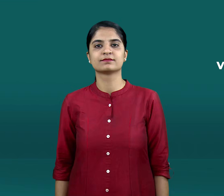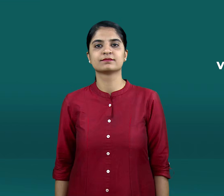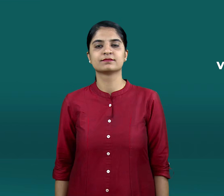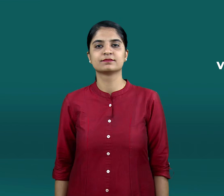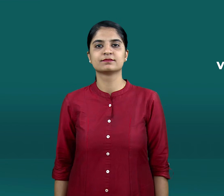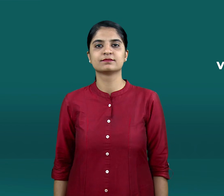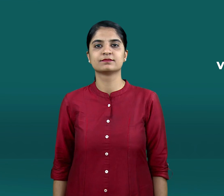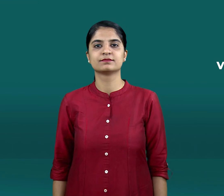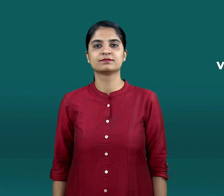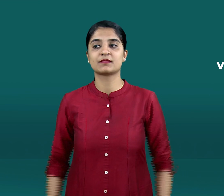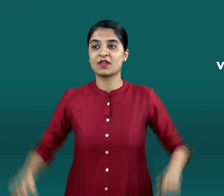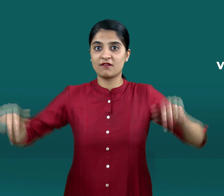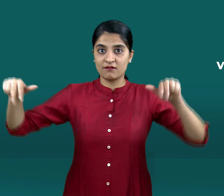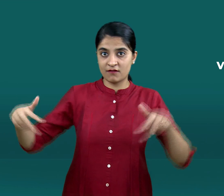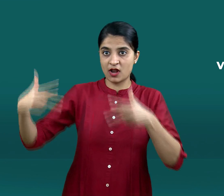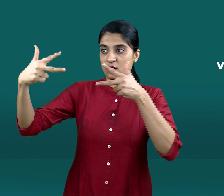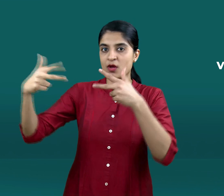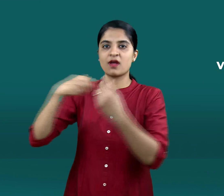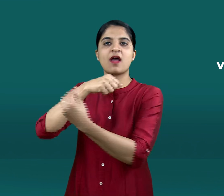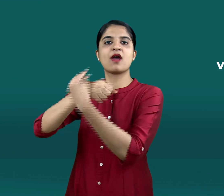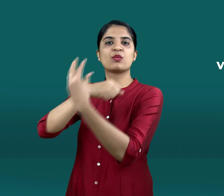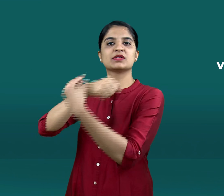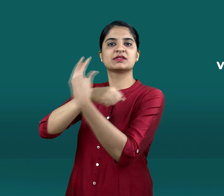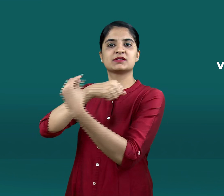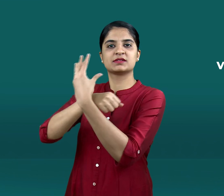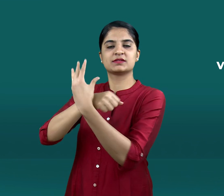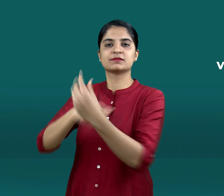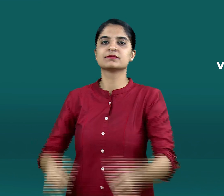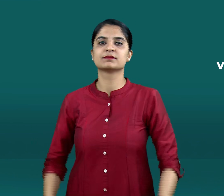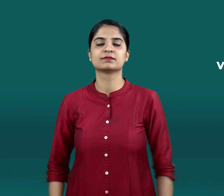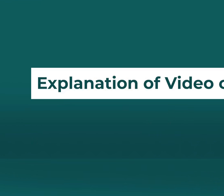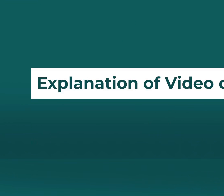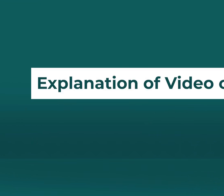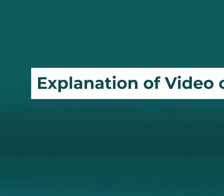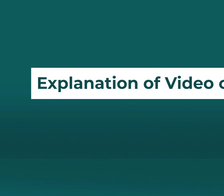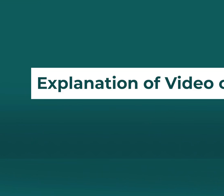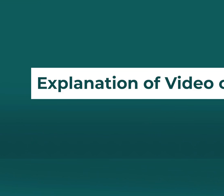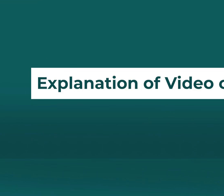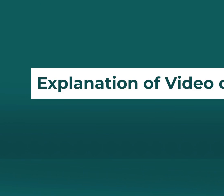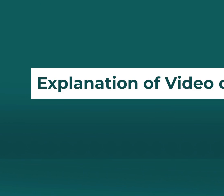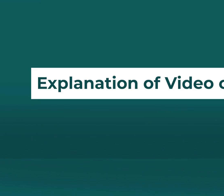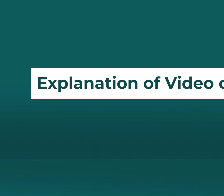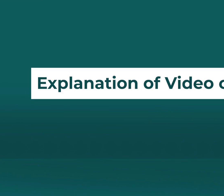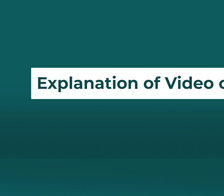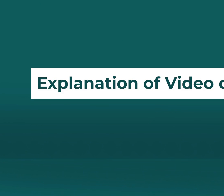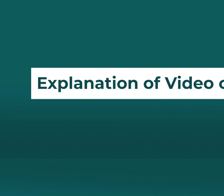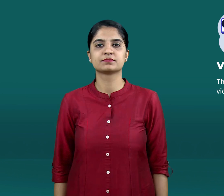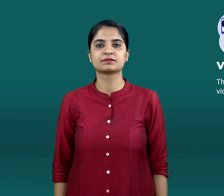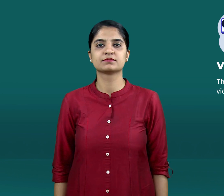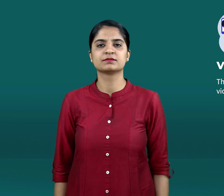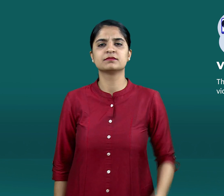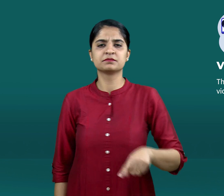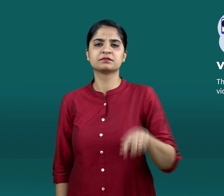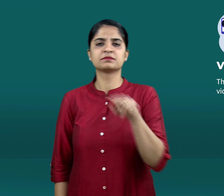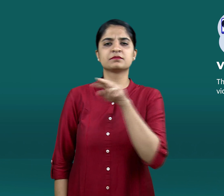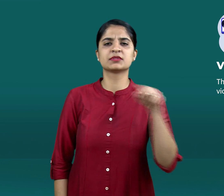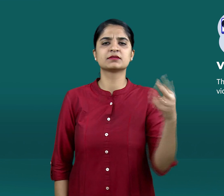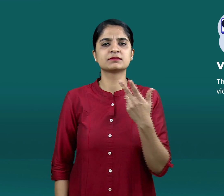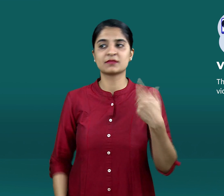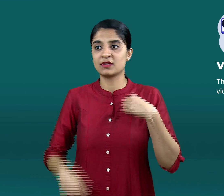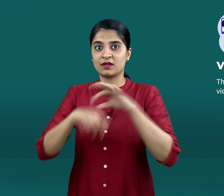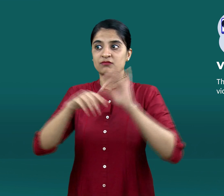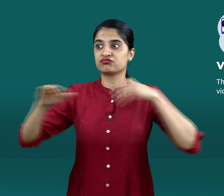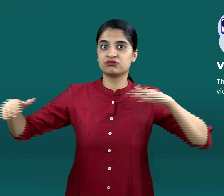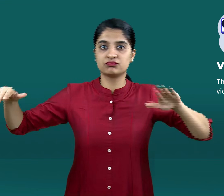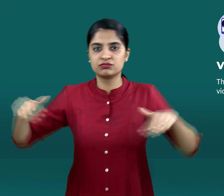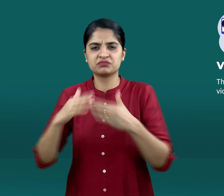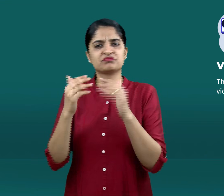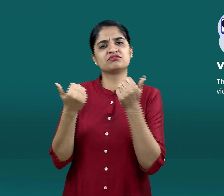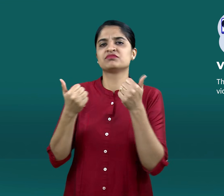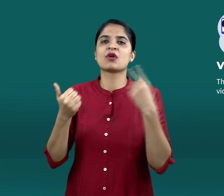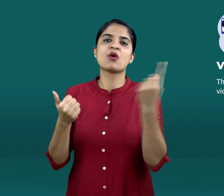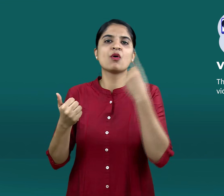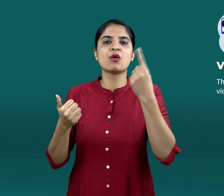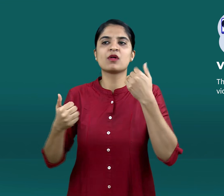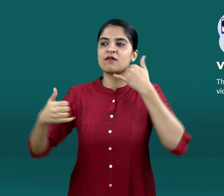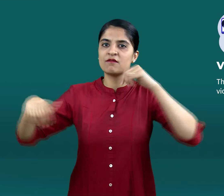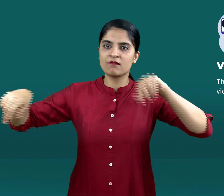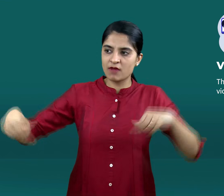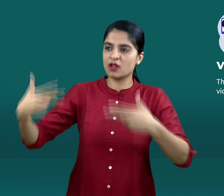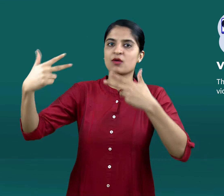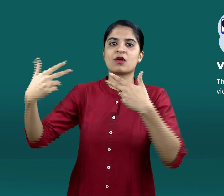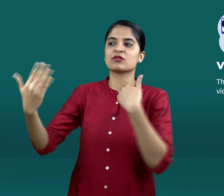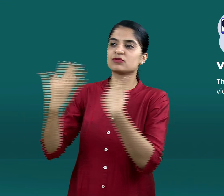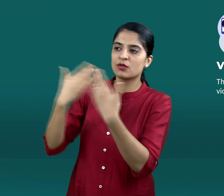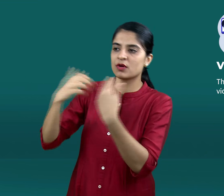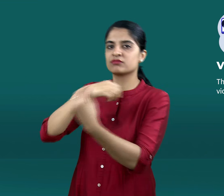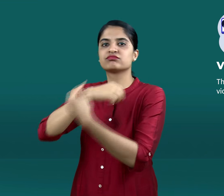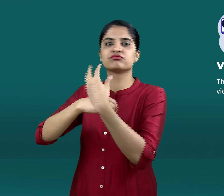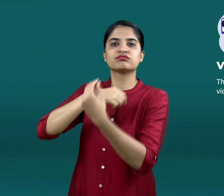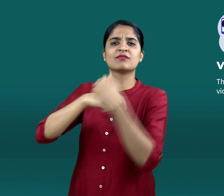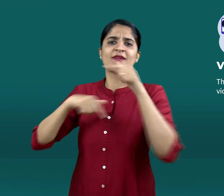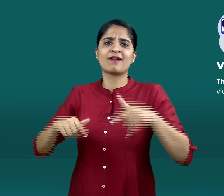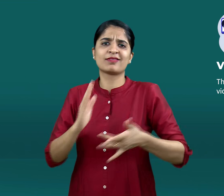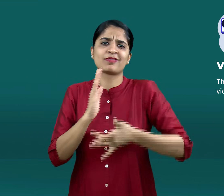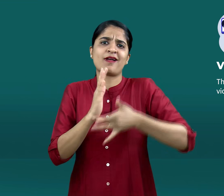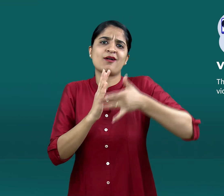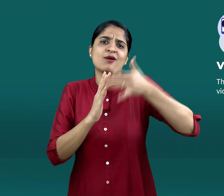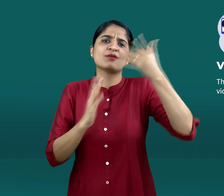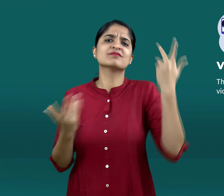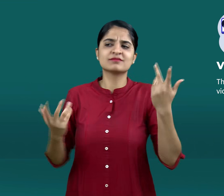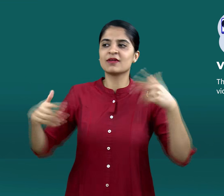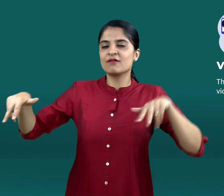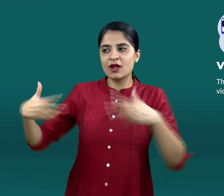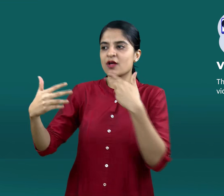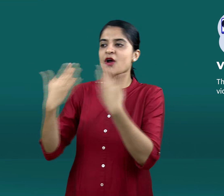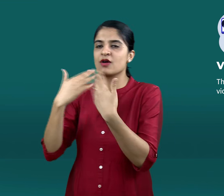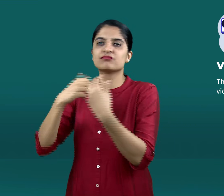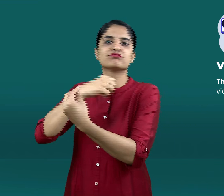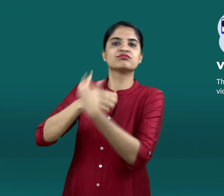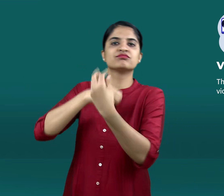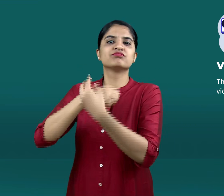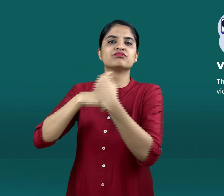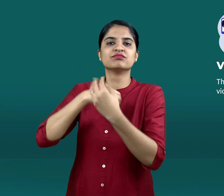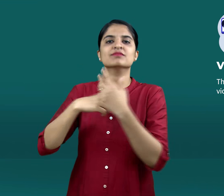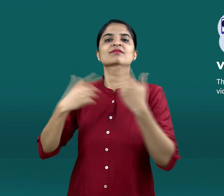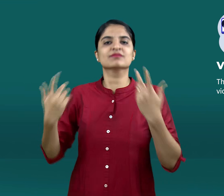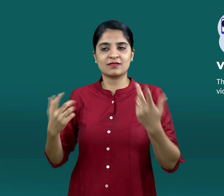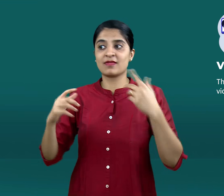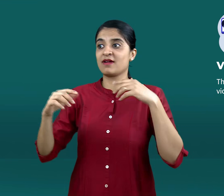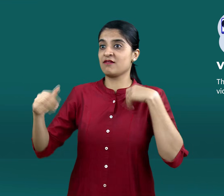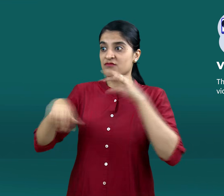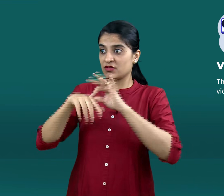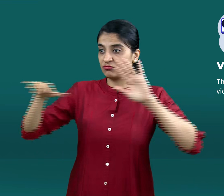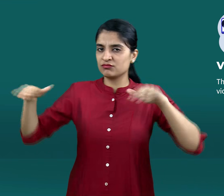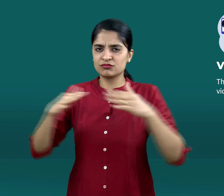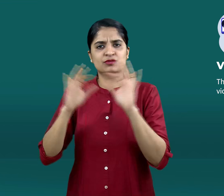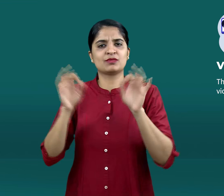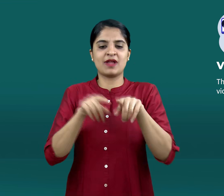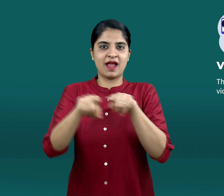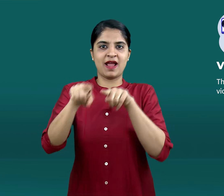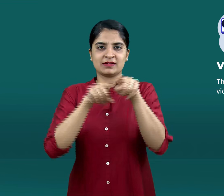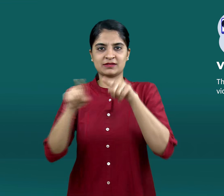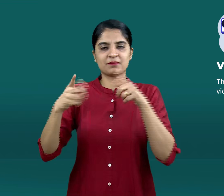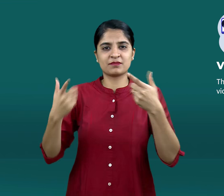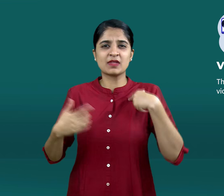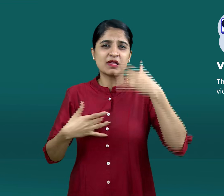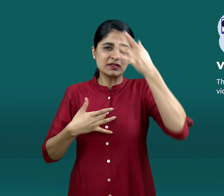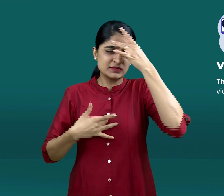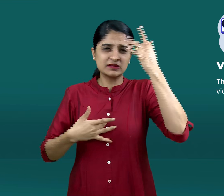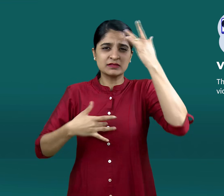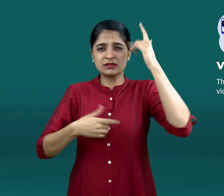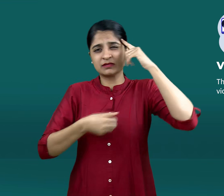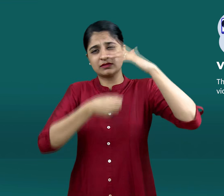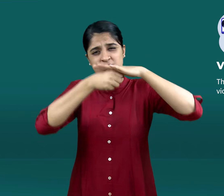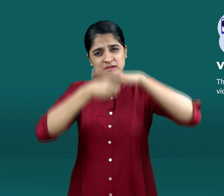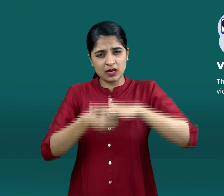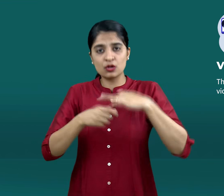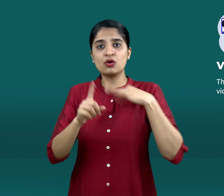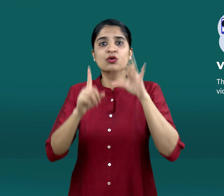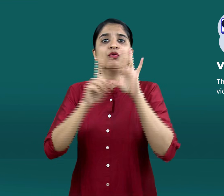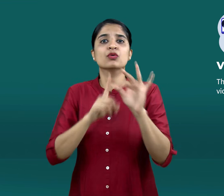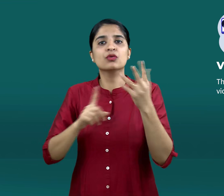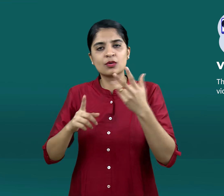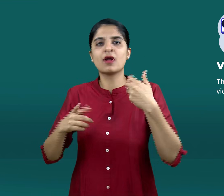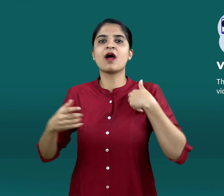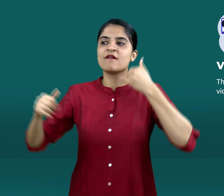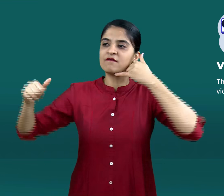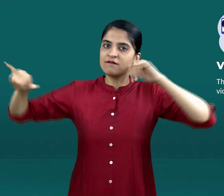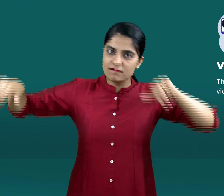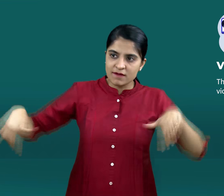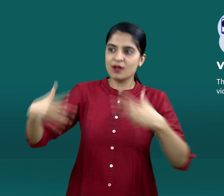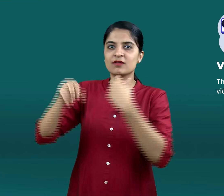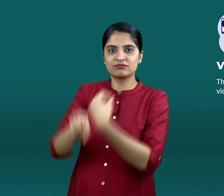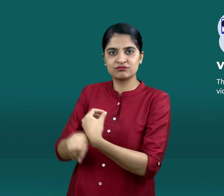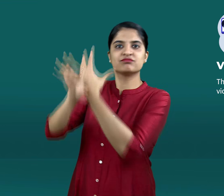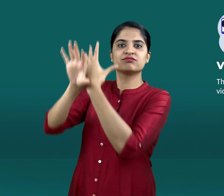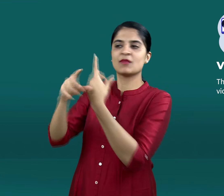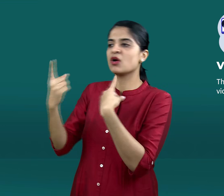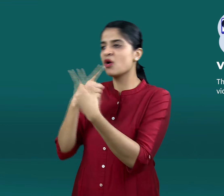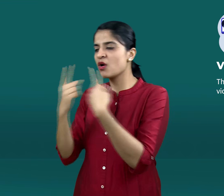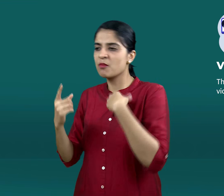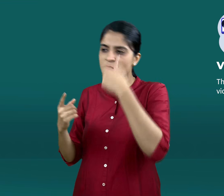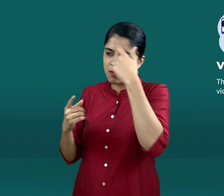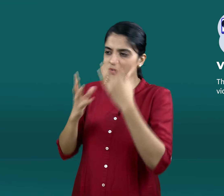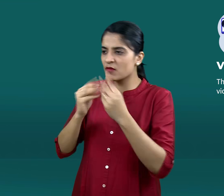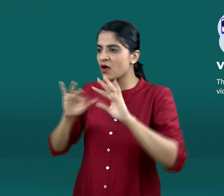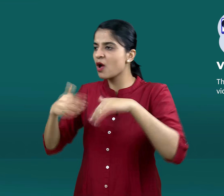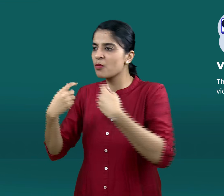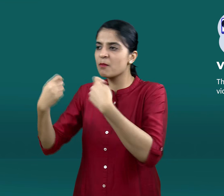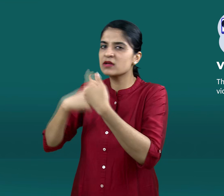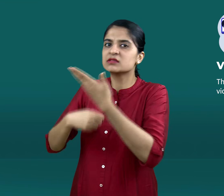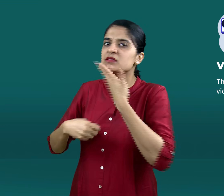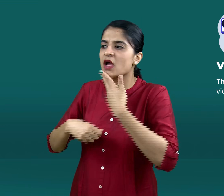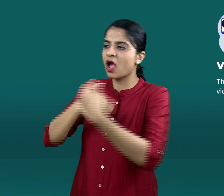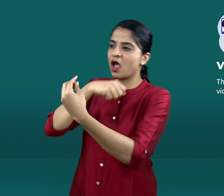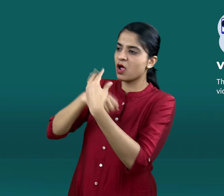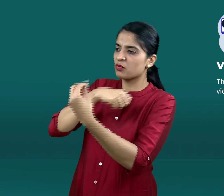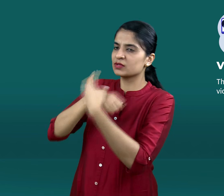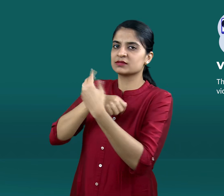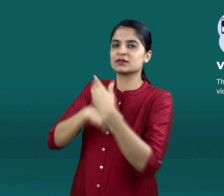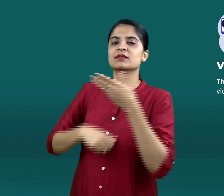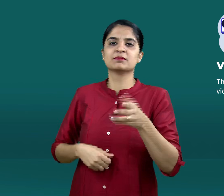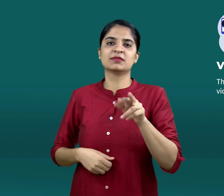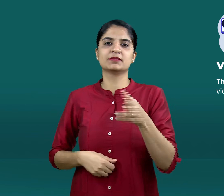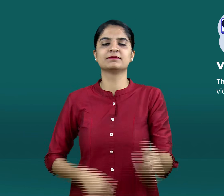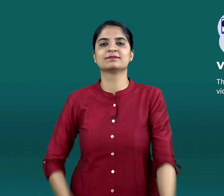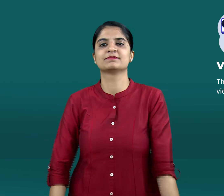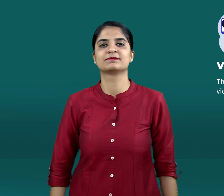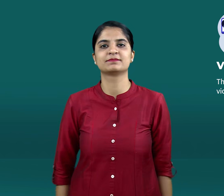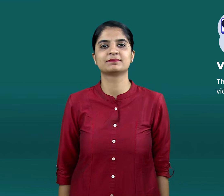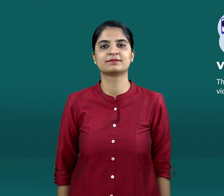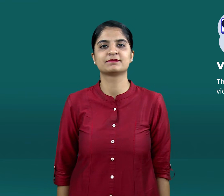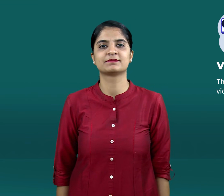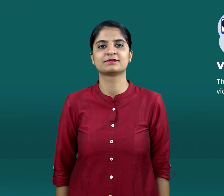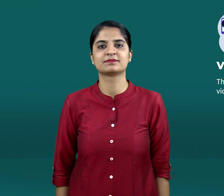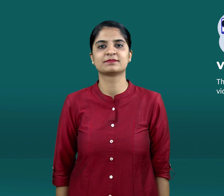Video counselling